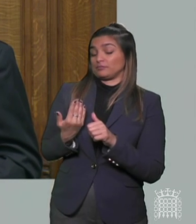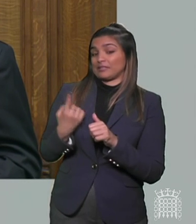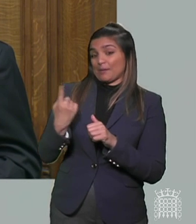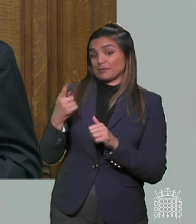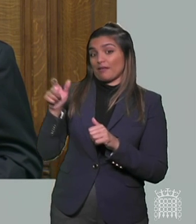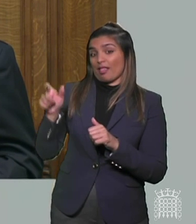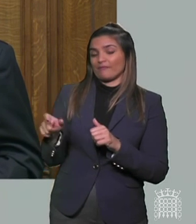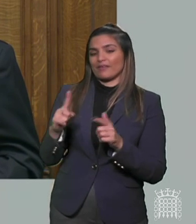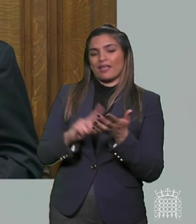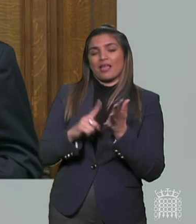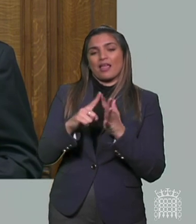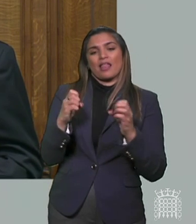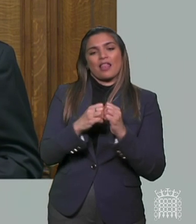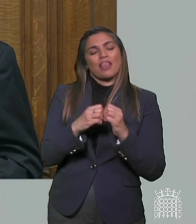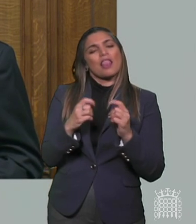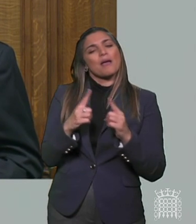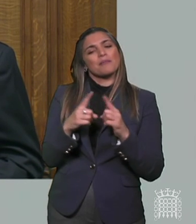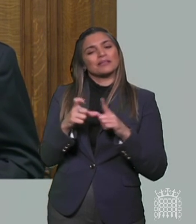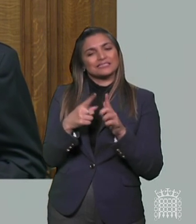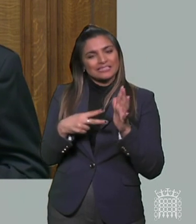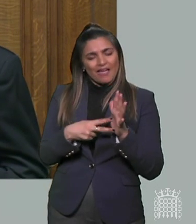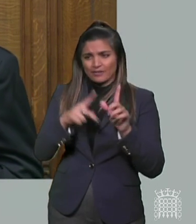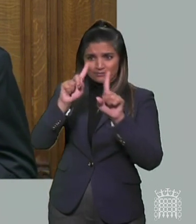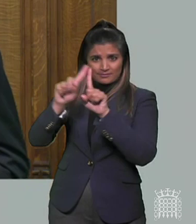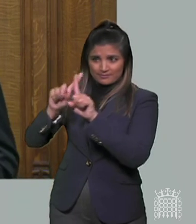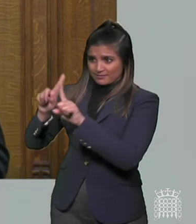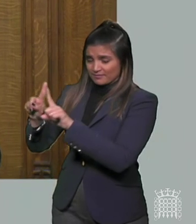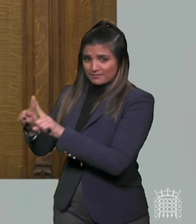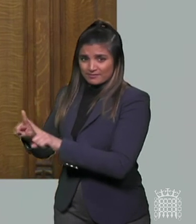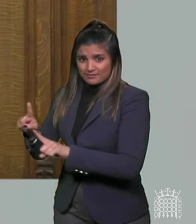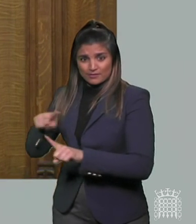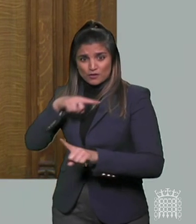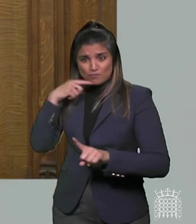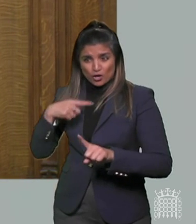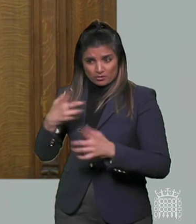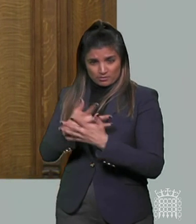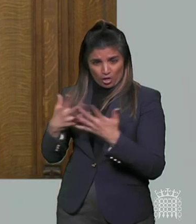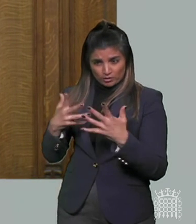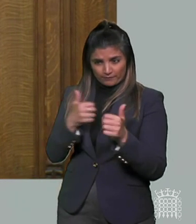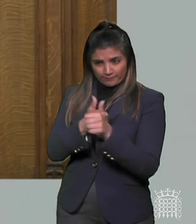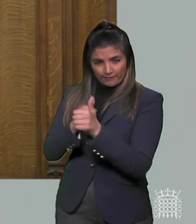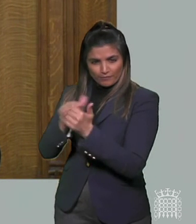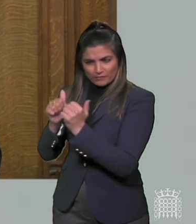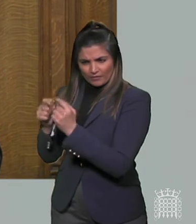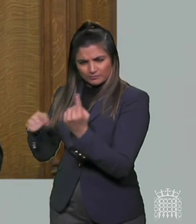The Prime Minister counts a great many others—such as Victor Fedotov and Alex Temerko—as friends.